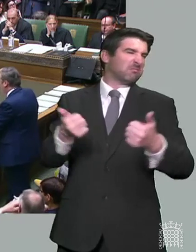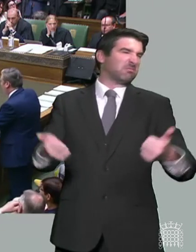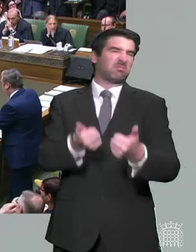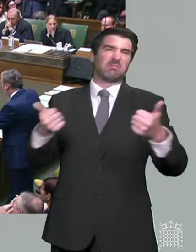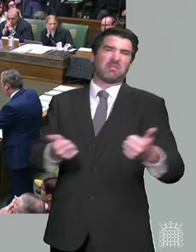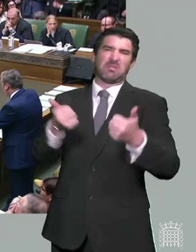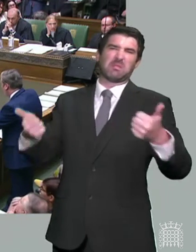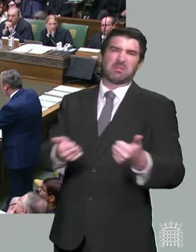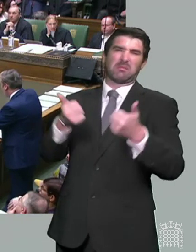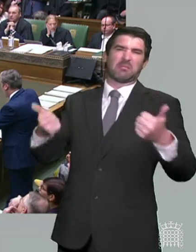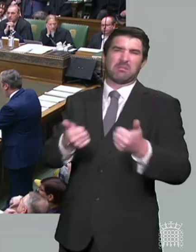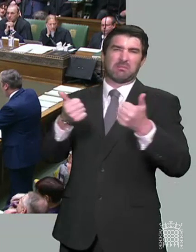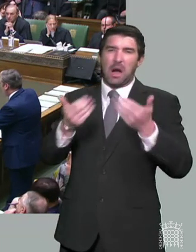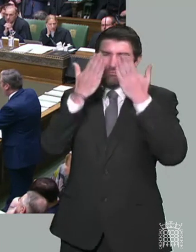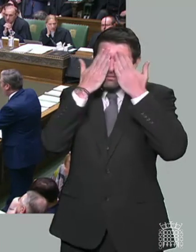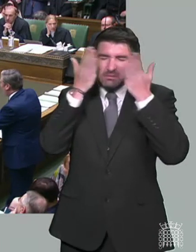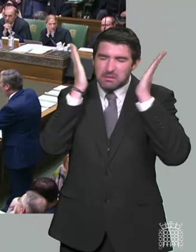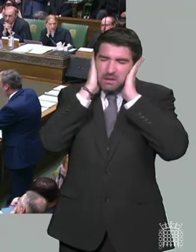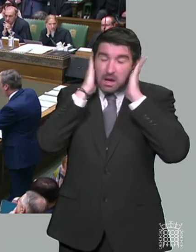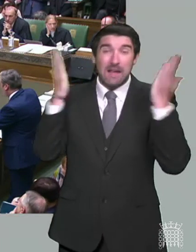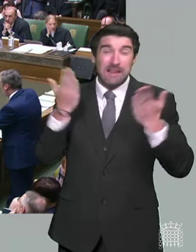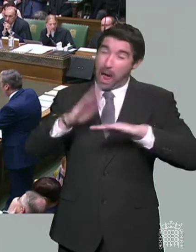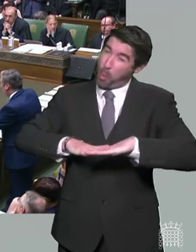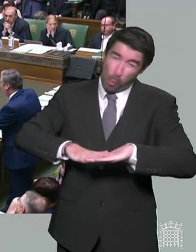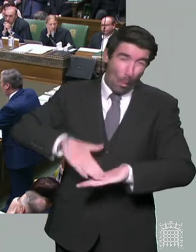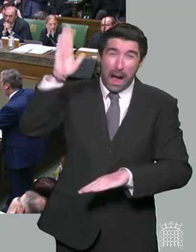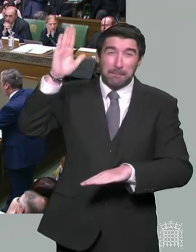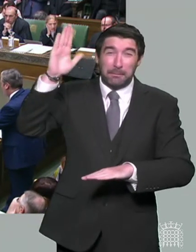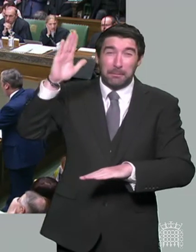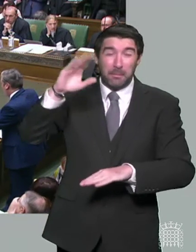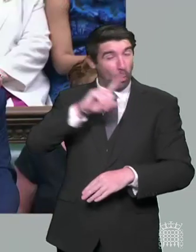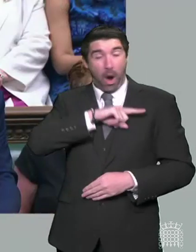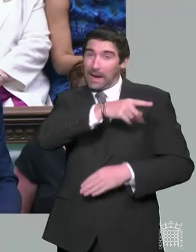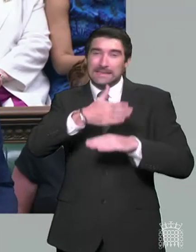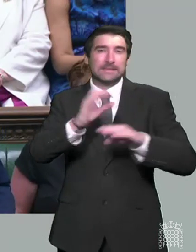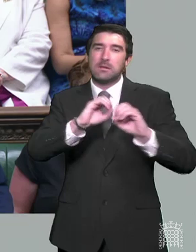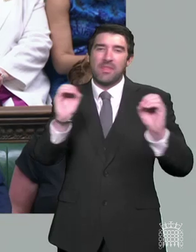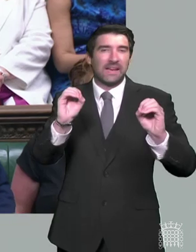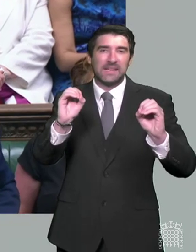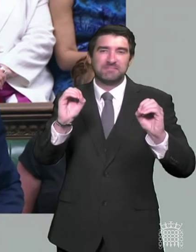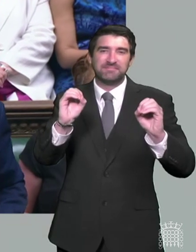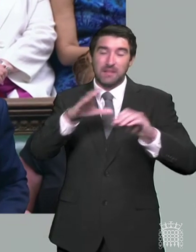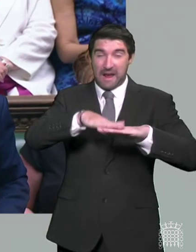Now prices are through the roof and we are set to have the highest inflation in the G7.